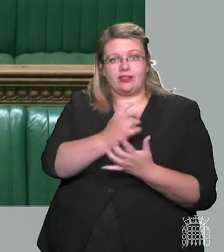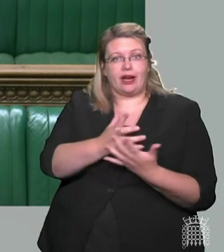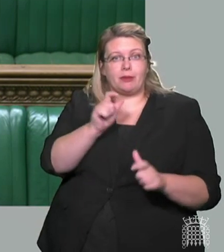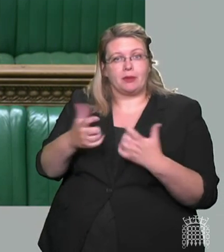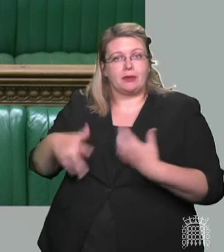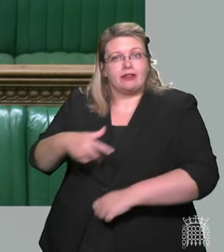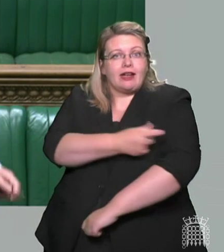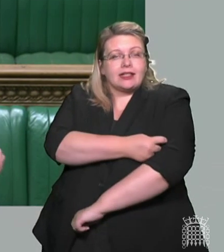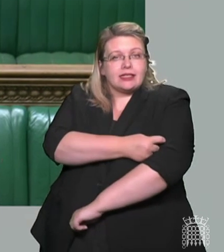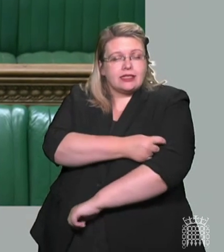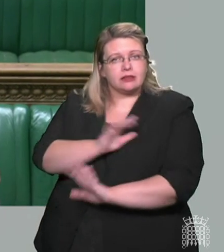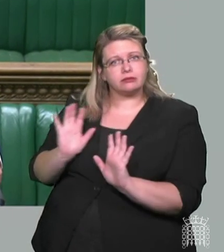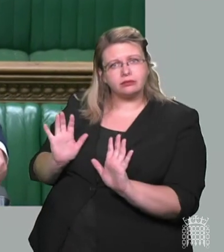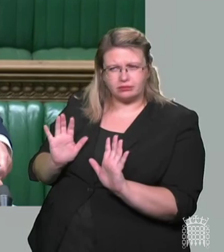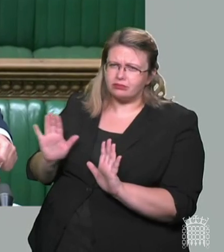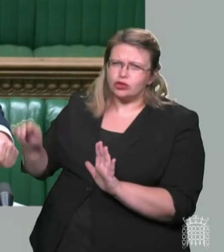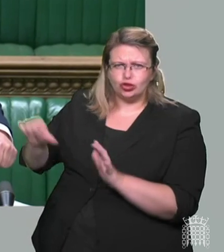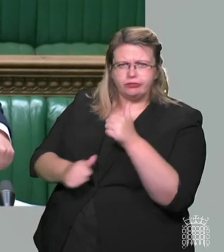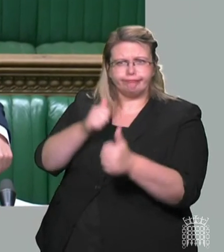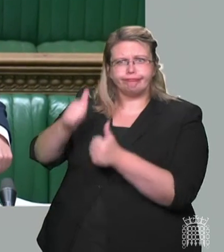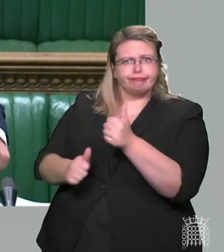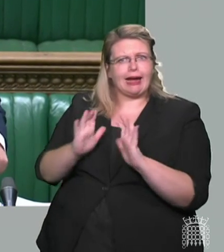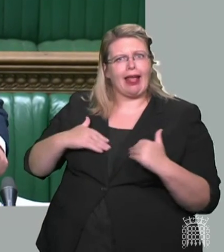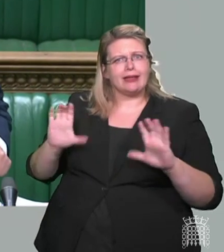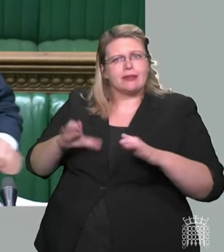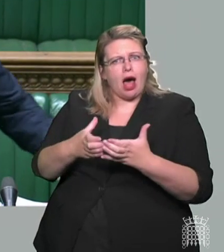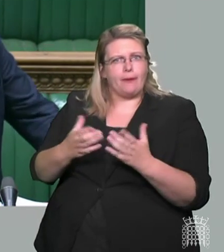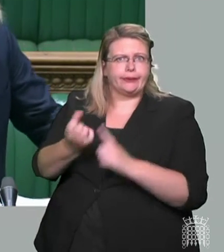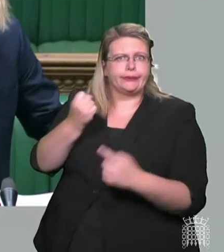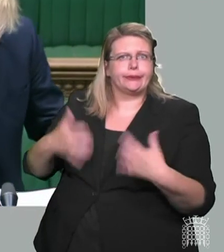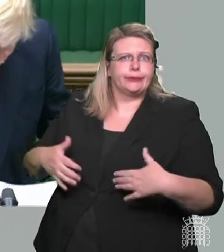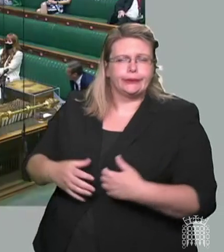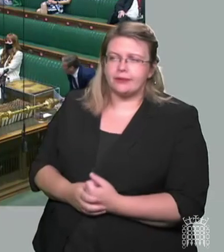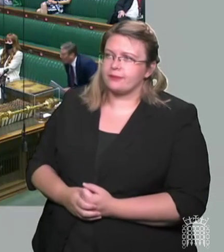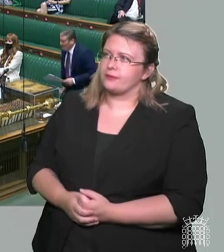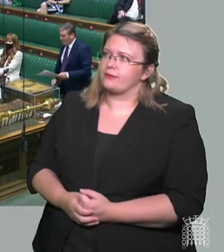I think that he might pay tribute to the Health Department for that achievement.